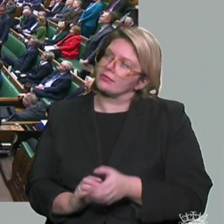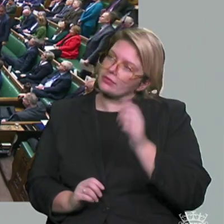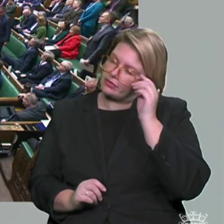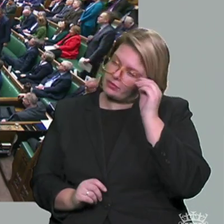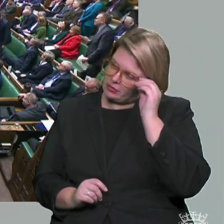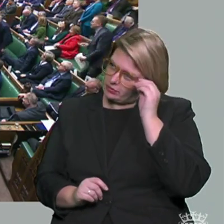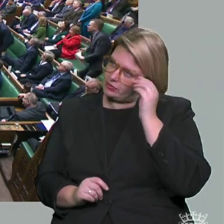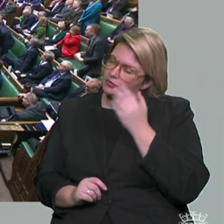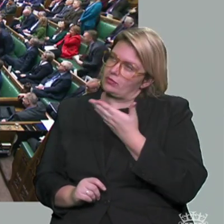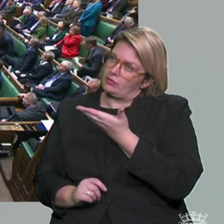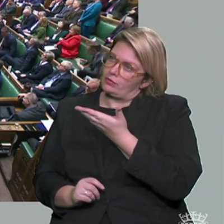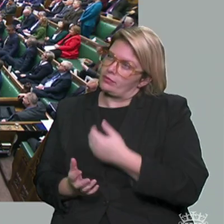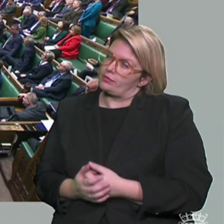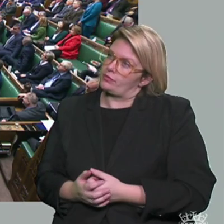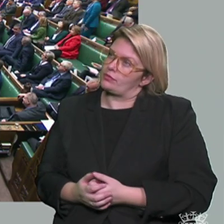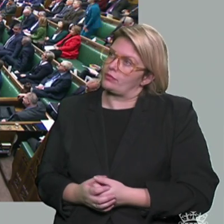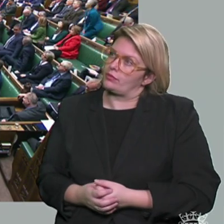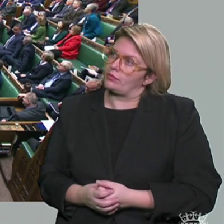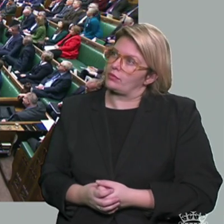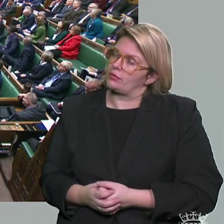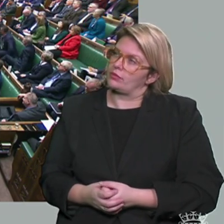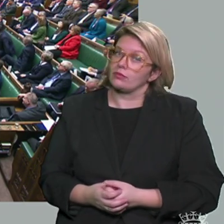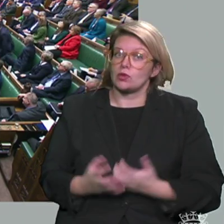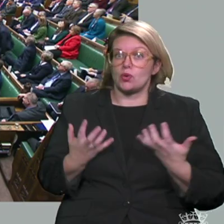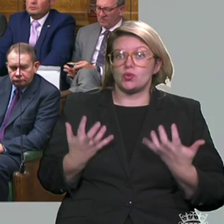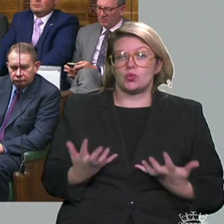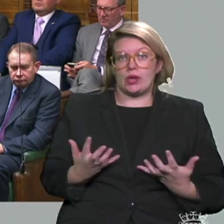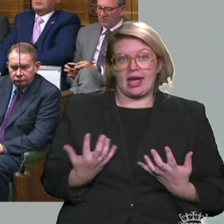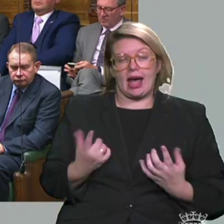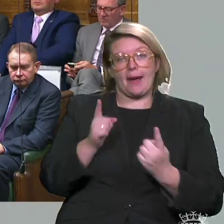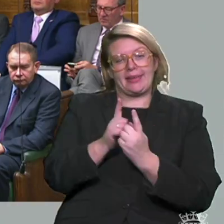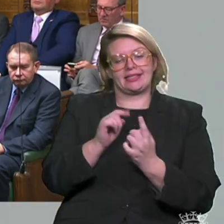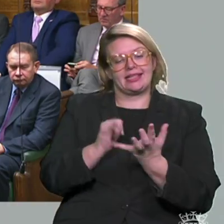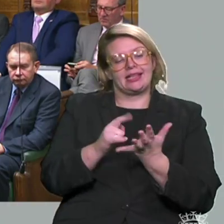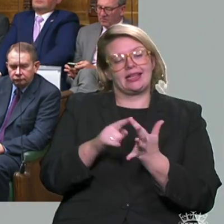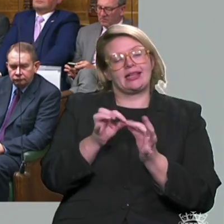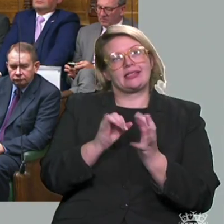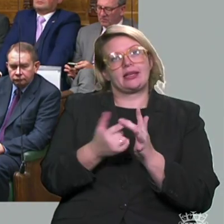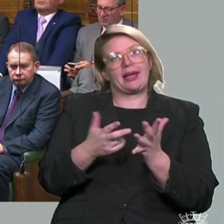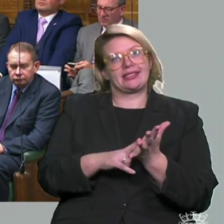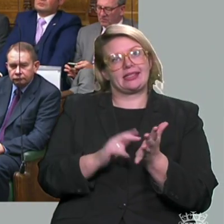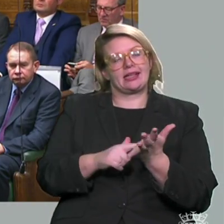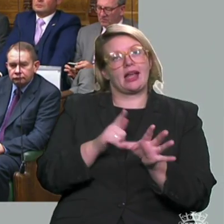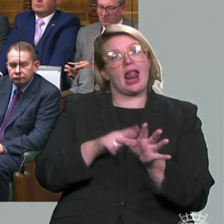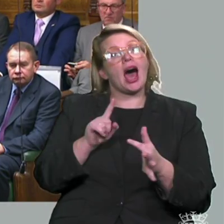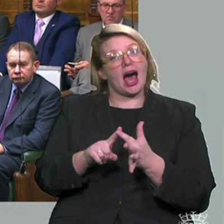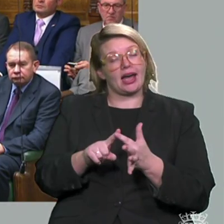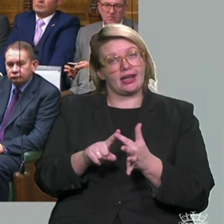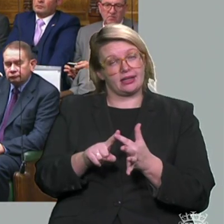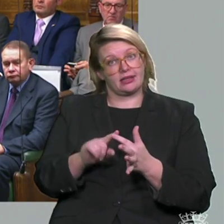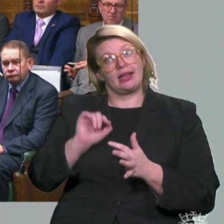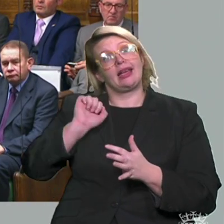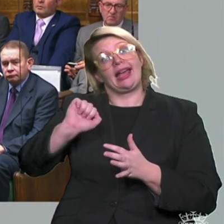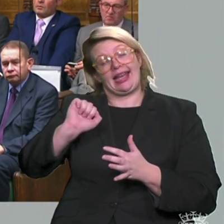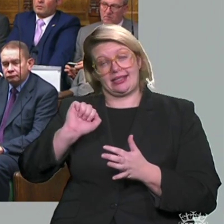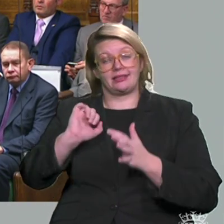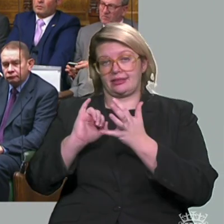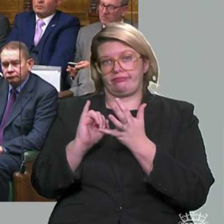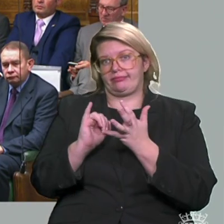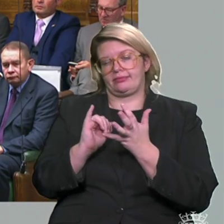Today, I and others met Sebastien Lai, the son of Jimmy Lai—the ex-owner of Apple Daily who languishes in prison.